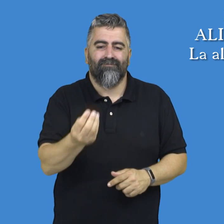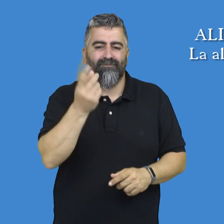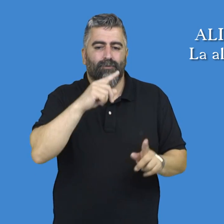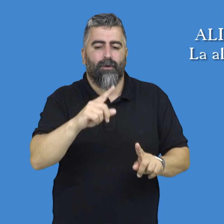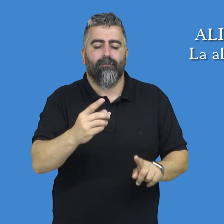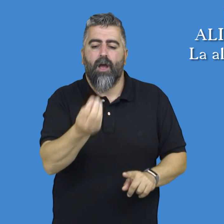problema